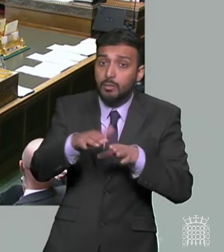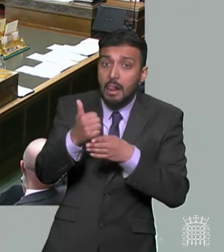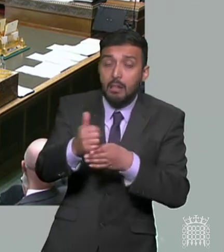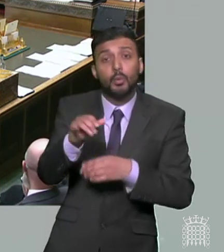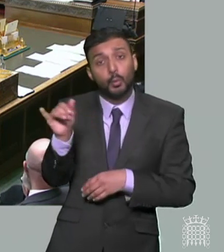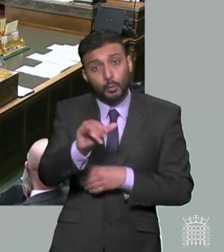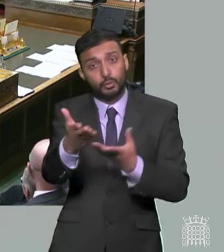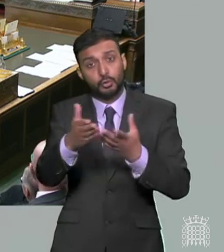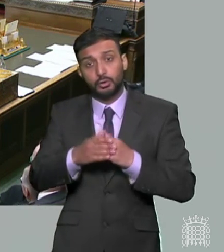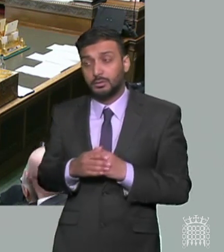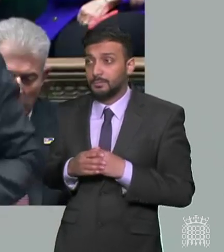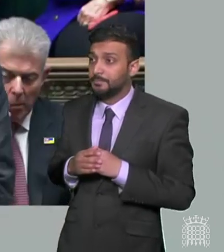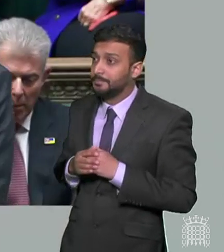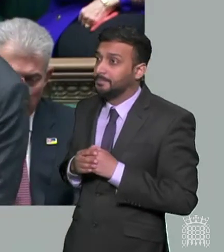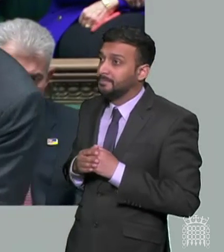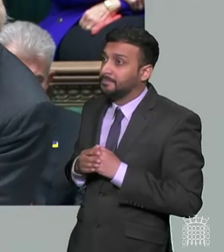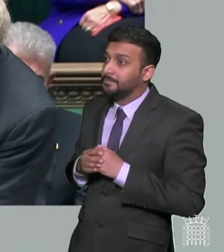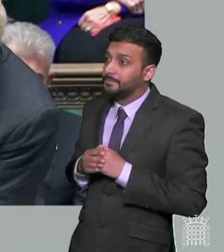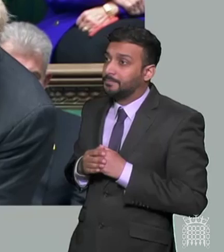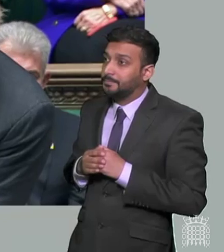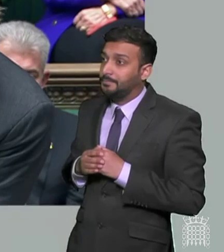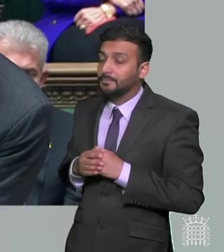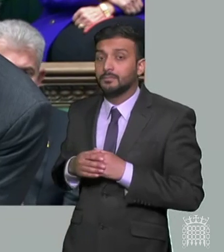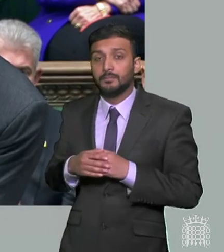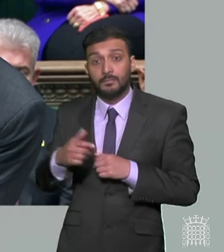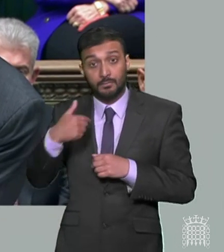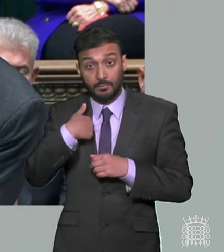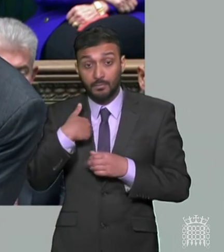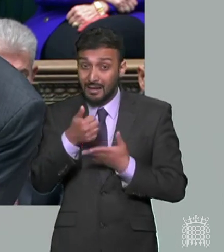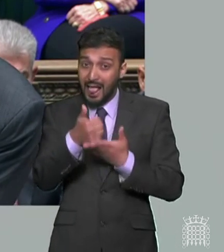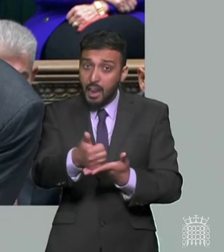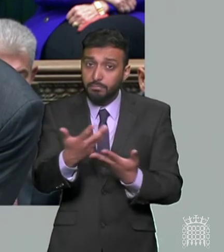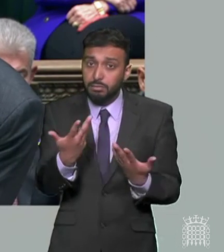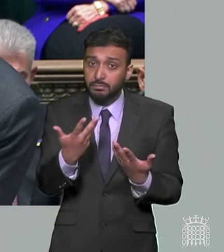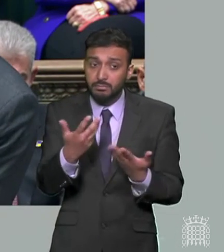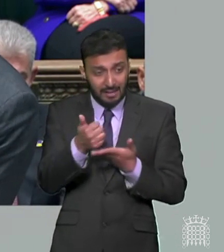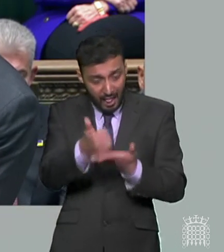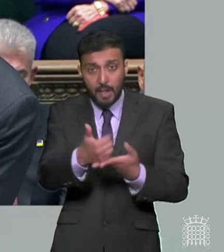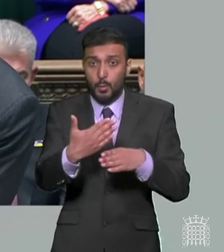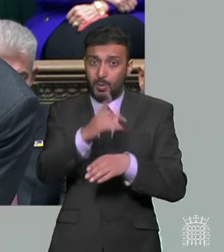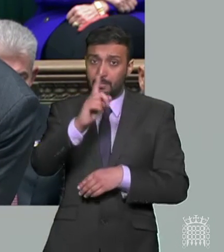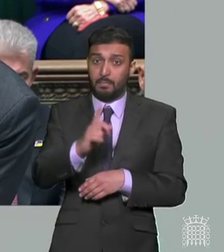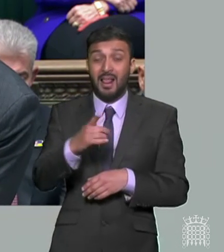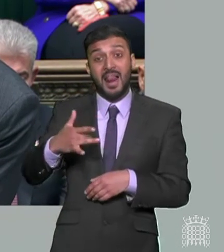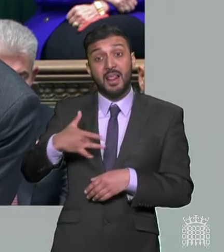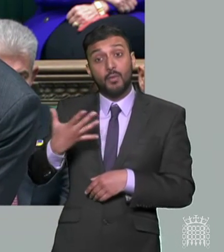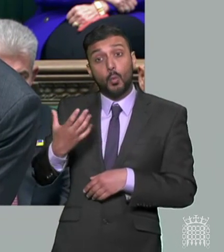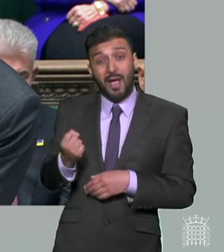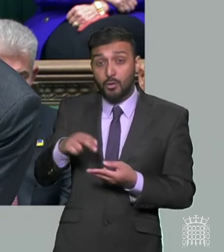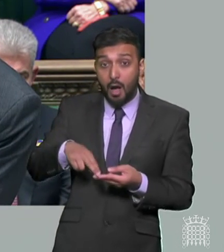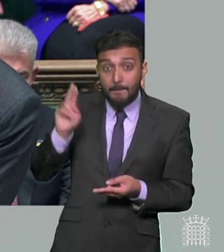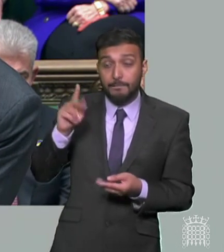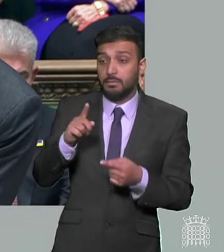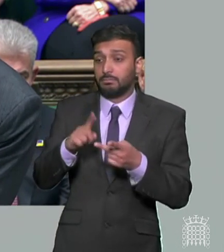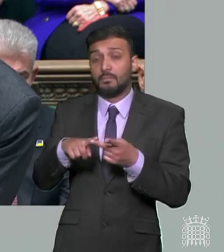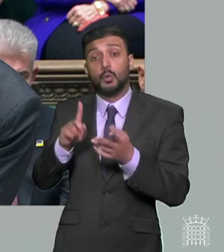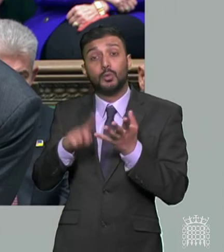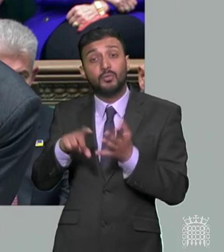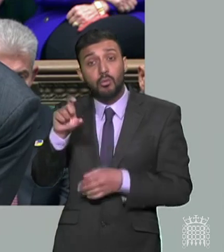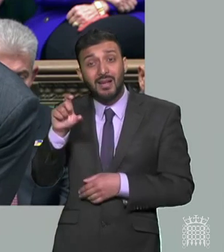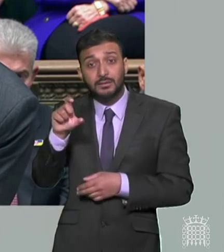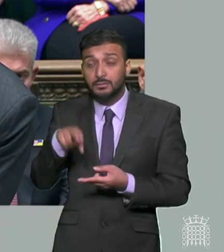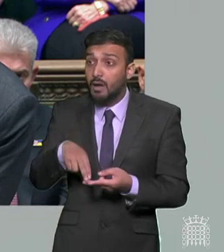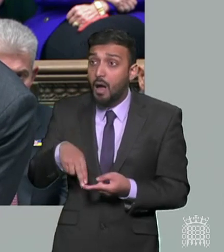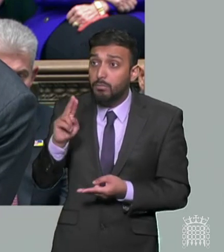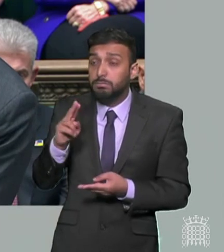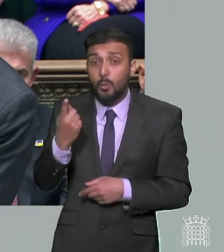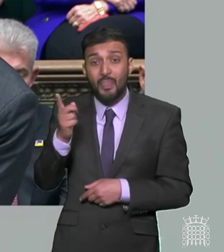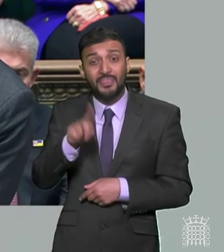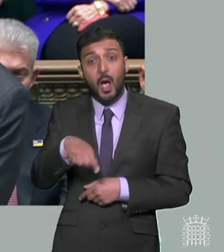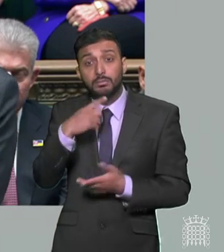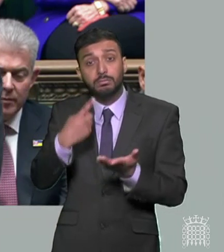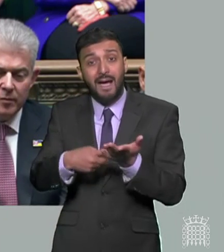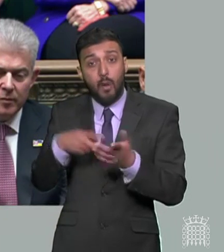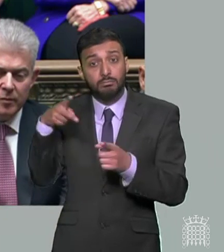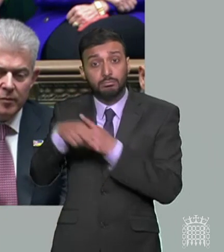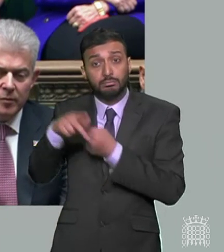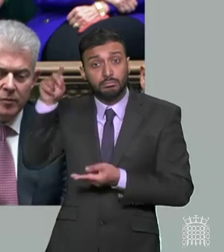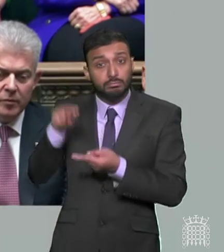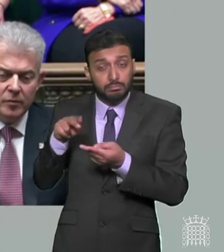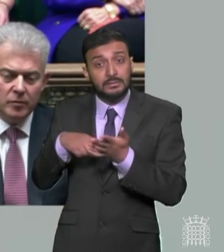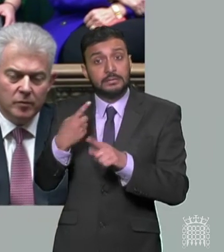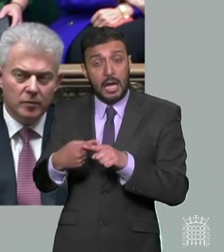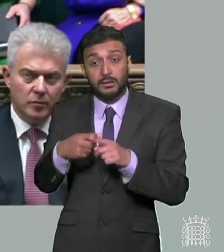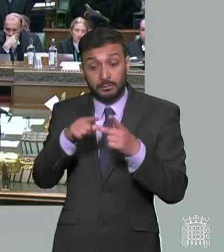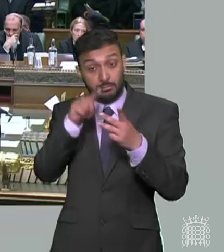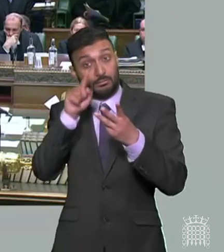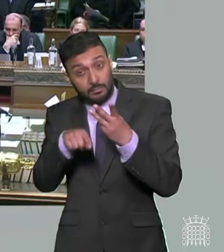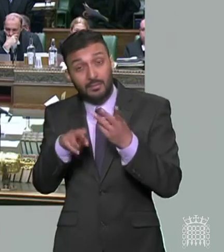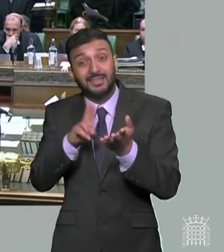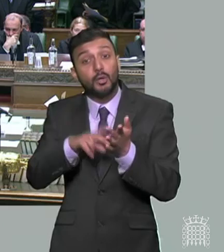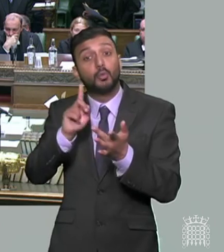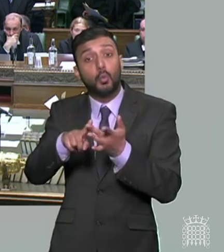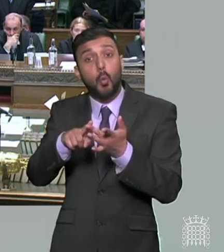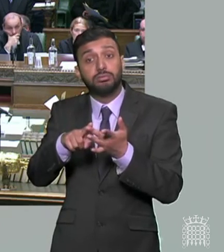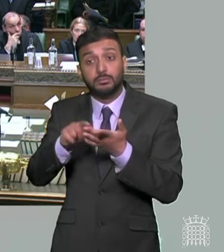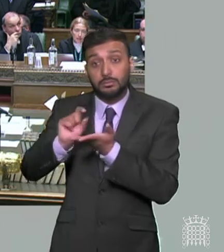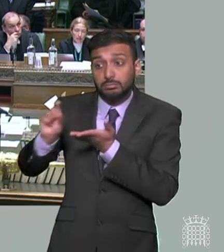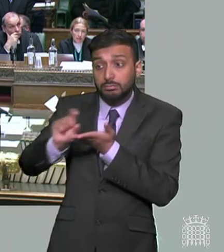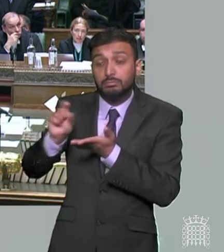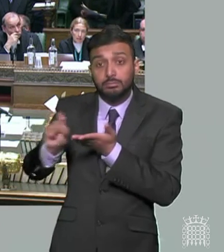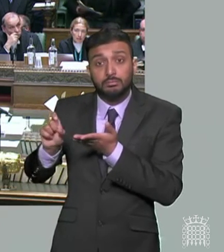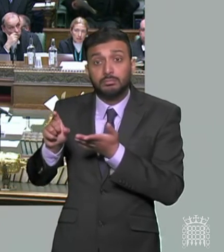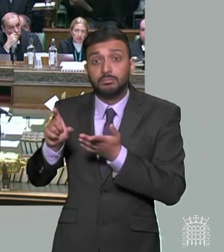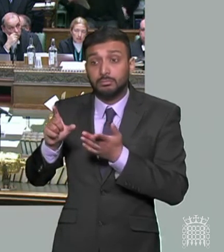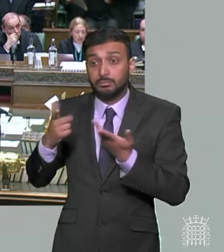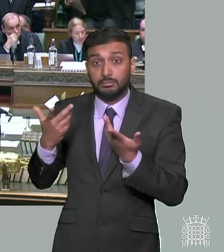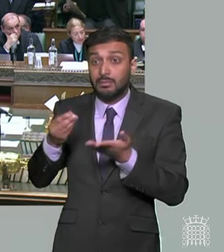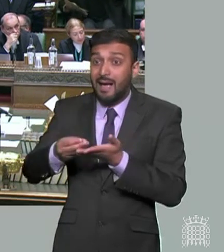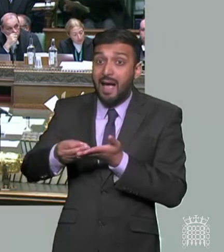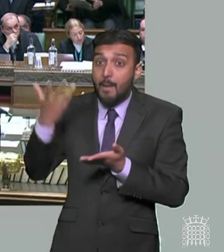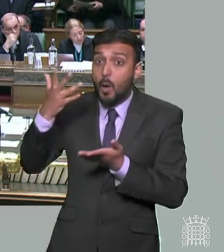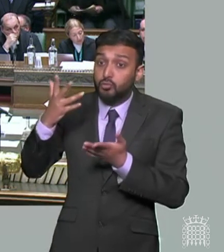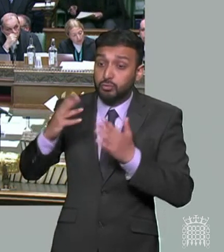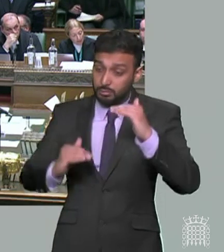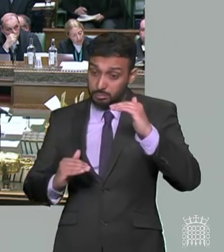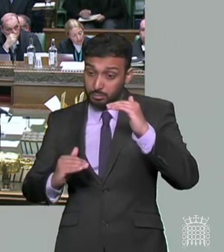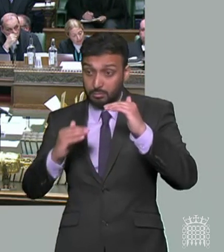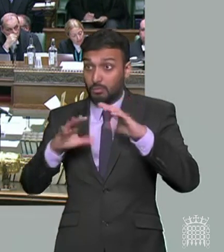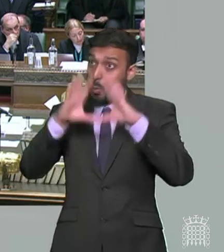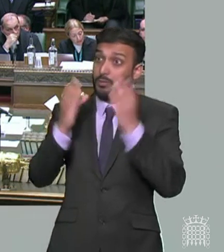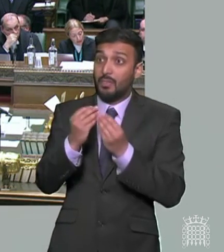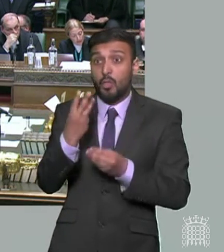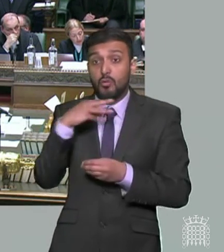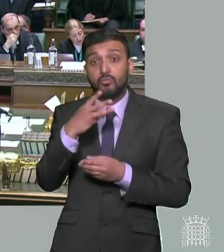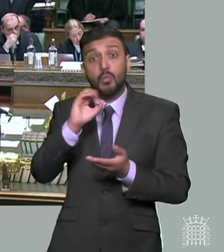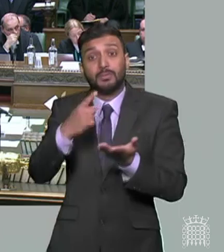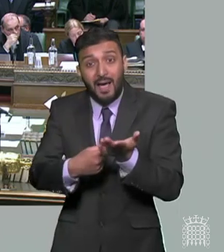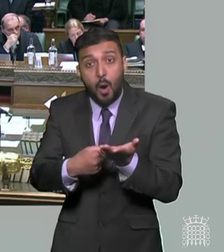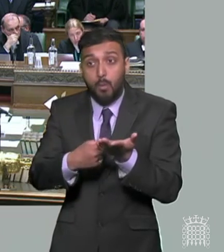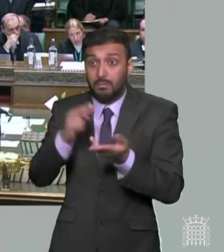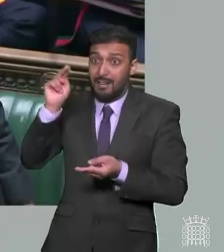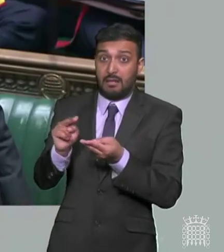What we are doing for working people is not only lifting the living wage by a record amount and helping people on universal credit with a £1,000 tax cut, but cutting national insurance contributions and lifting the threshold so that, on average, people pay £330 less.